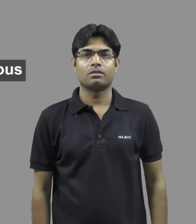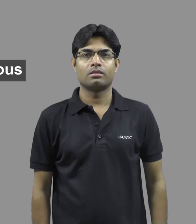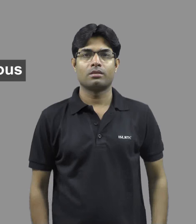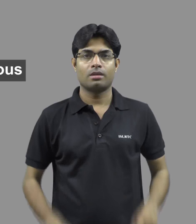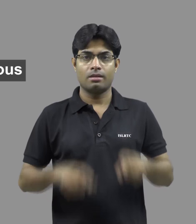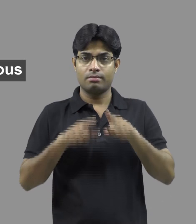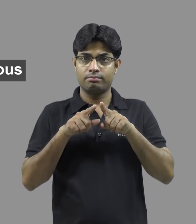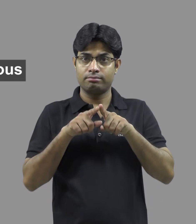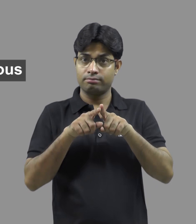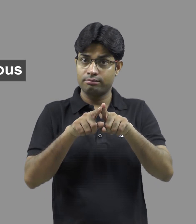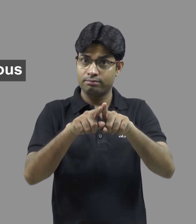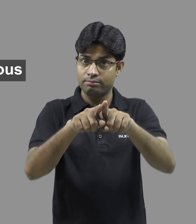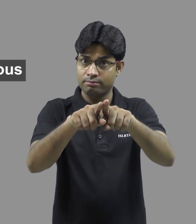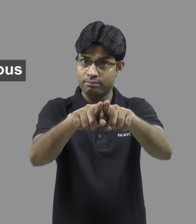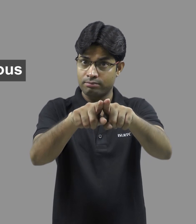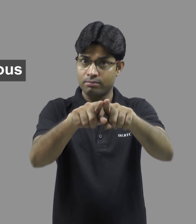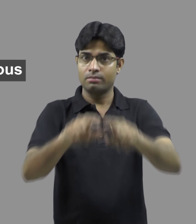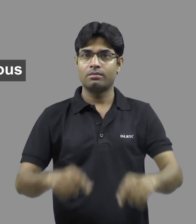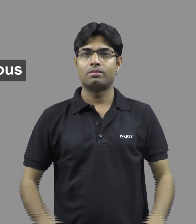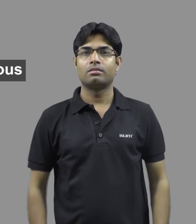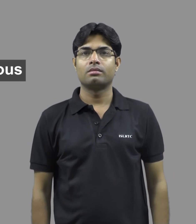Simultaneous